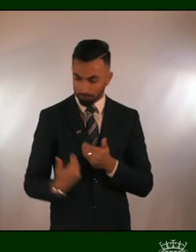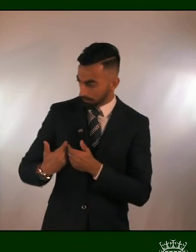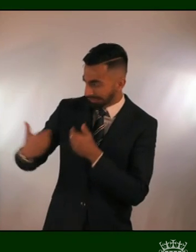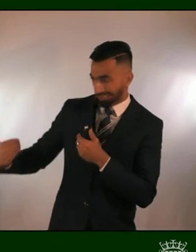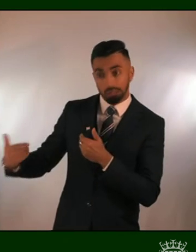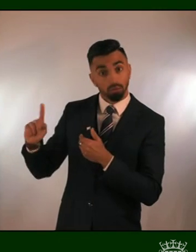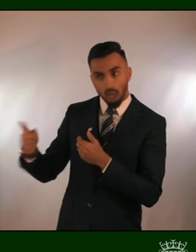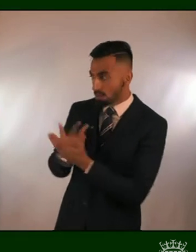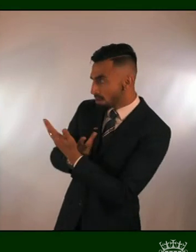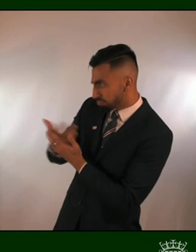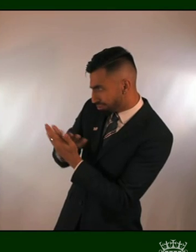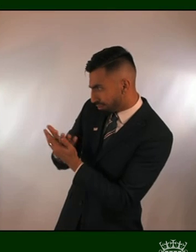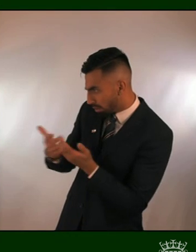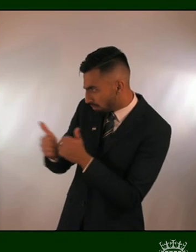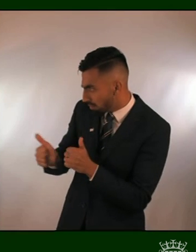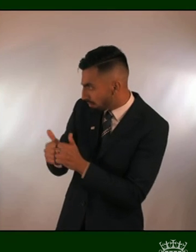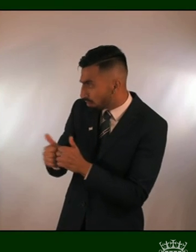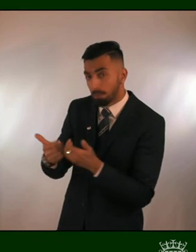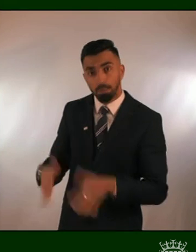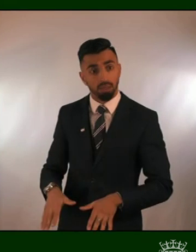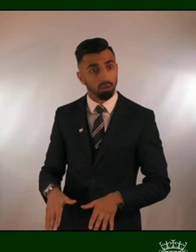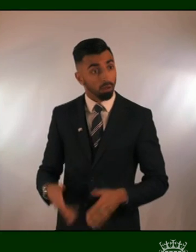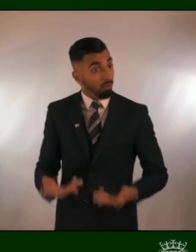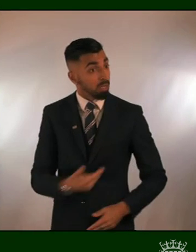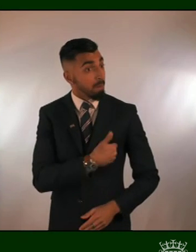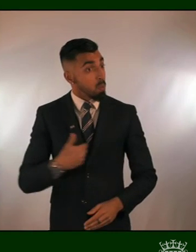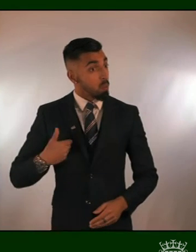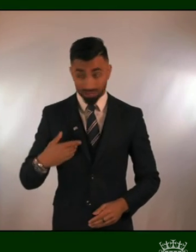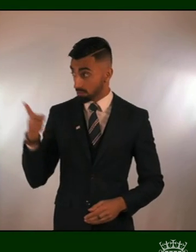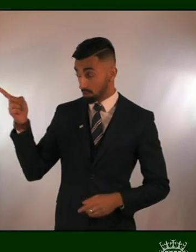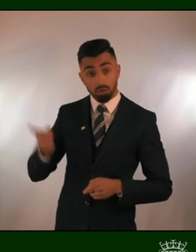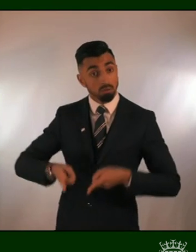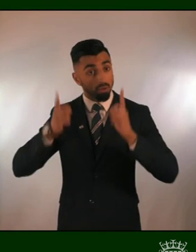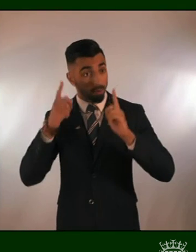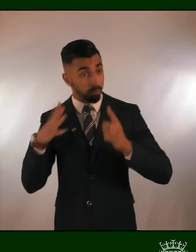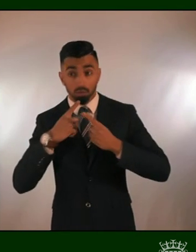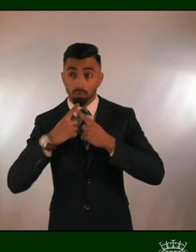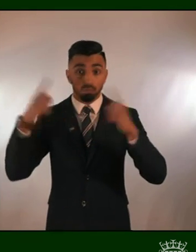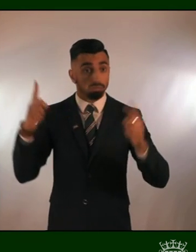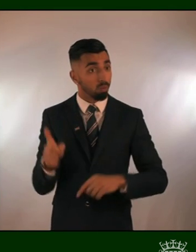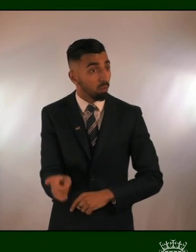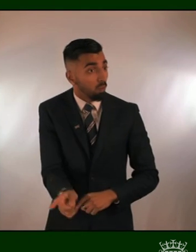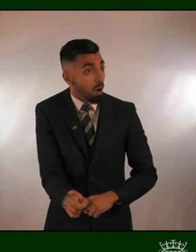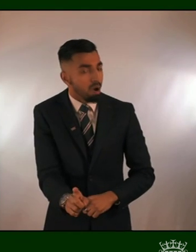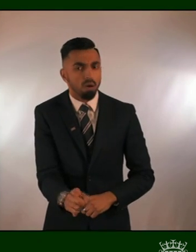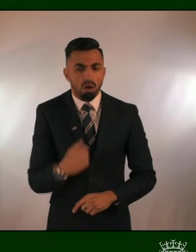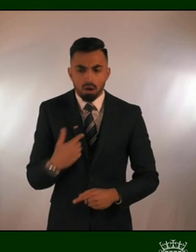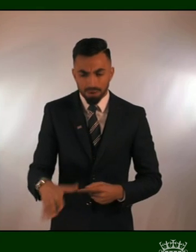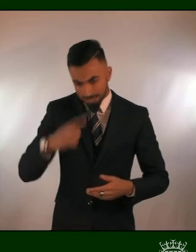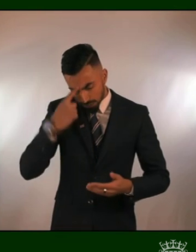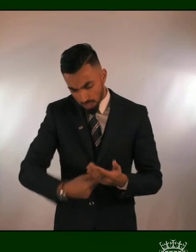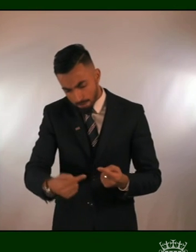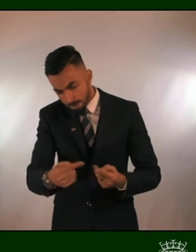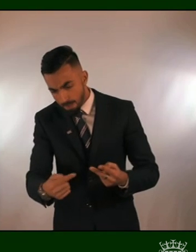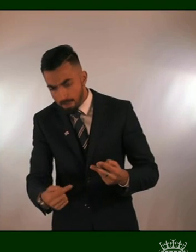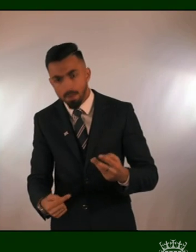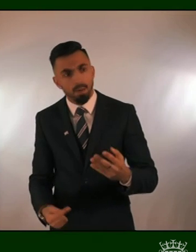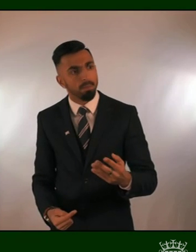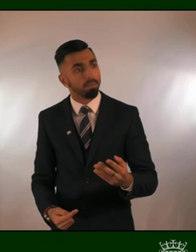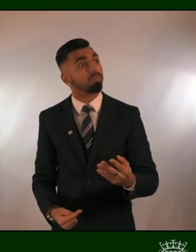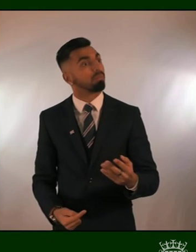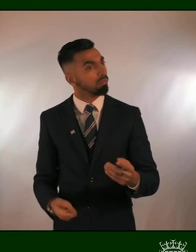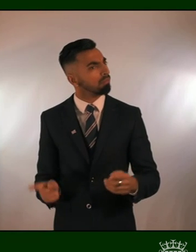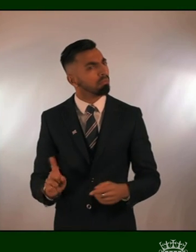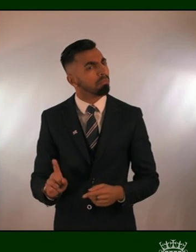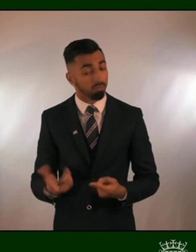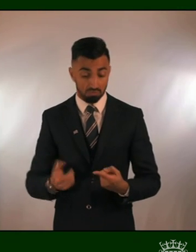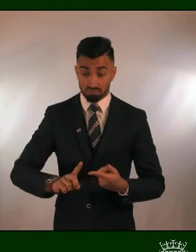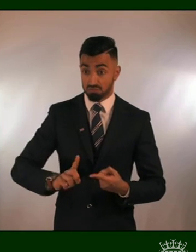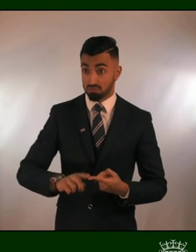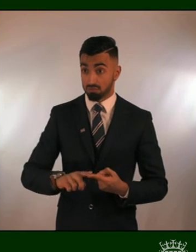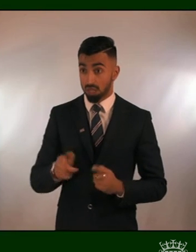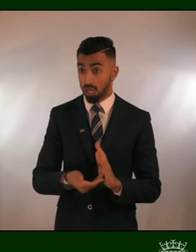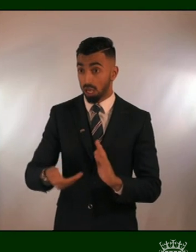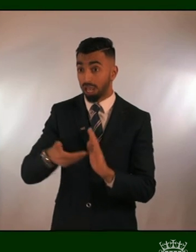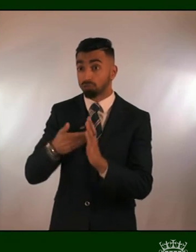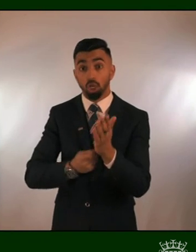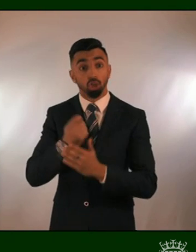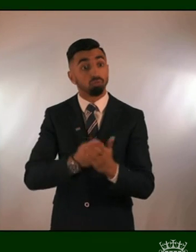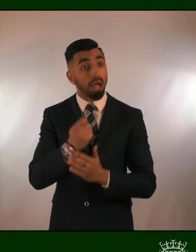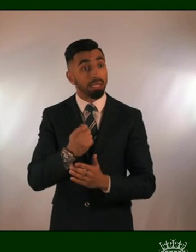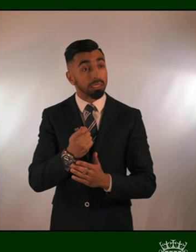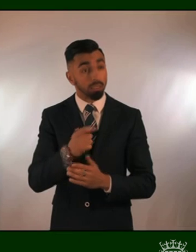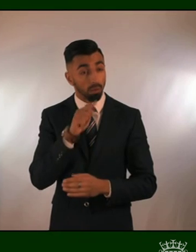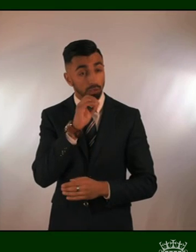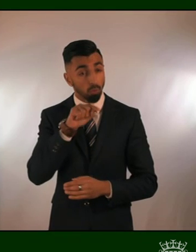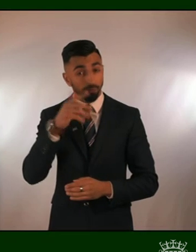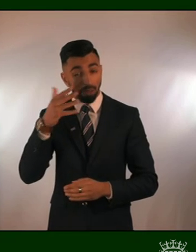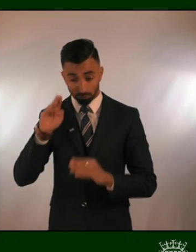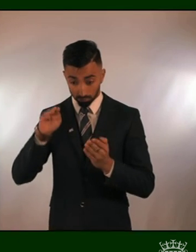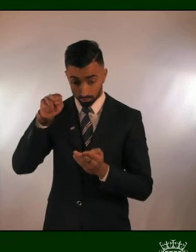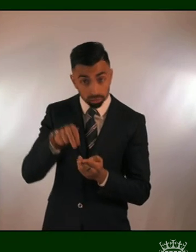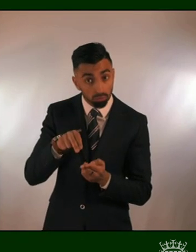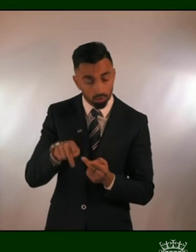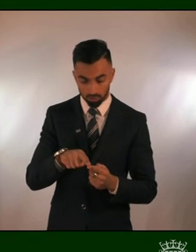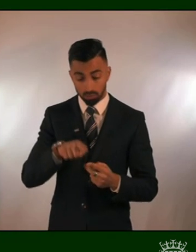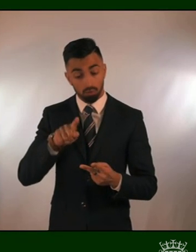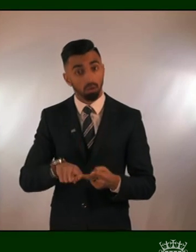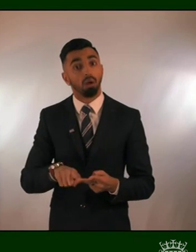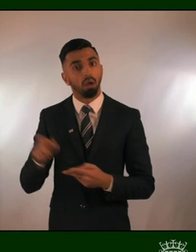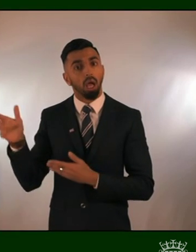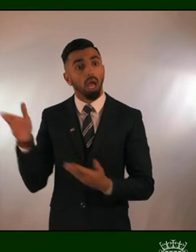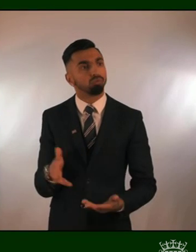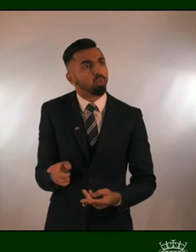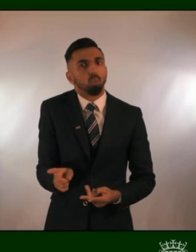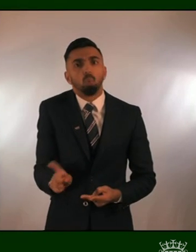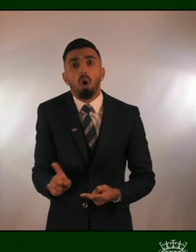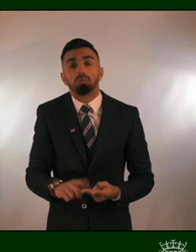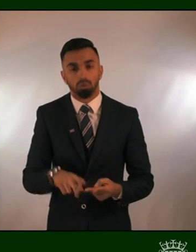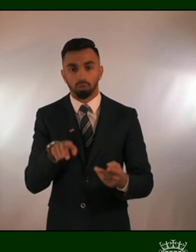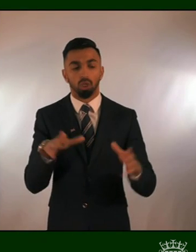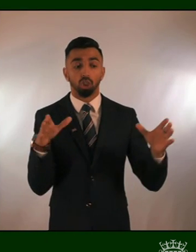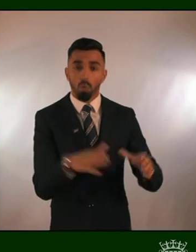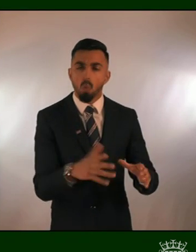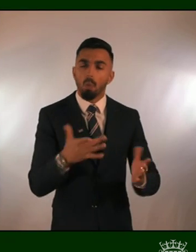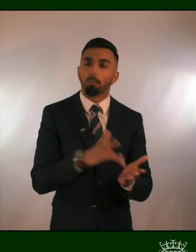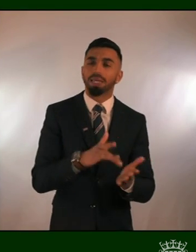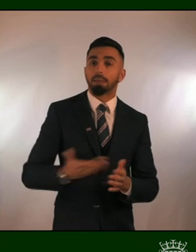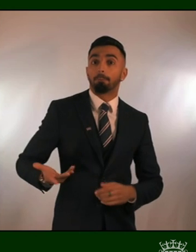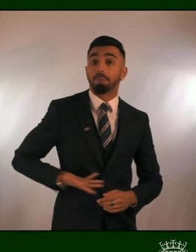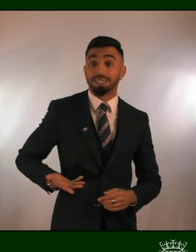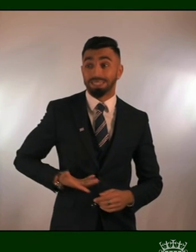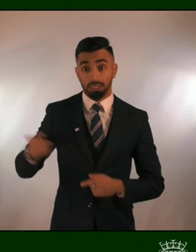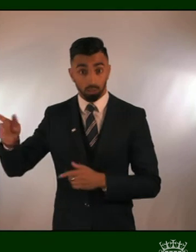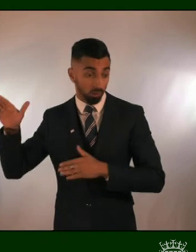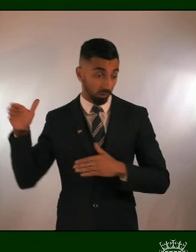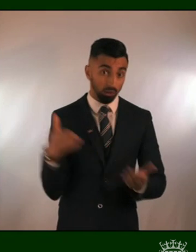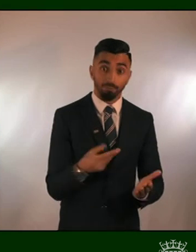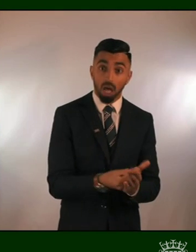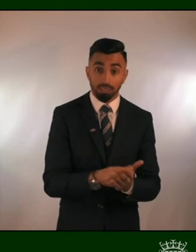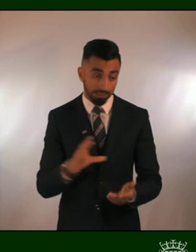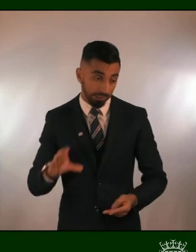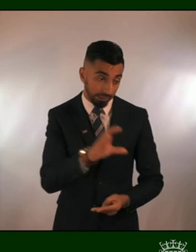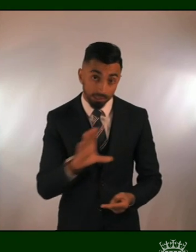The Governor set out this morning the actions that the Bank will take to help UK businesses and households bridge across the likely economic disruption: a 50 basis point reduction to interest rates to support business and consumer confidence and cash flows; the introduction of an SME term funding scheme to help reinforce the transmission of the reduction in